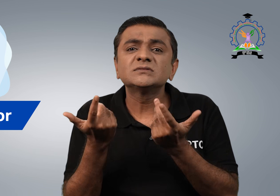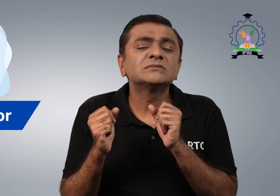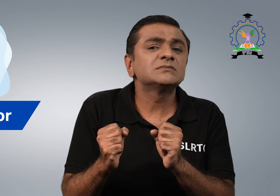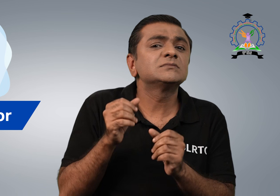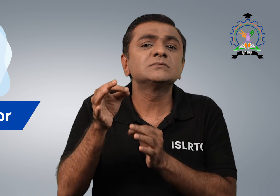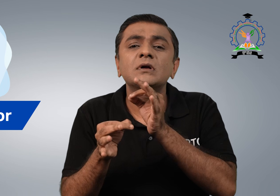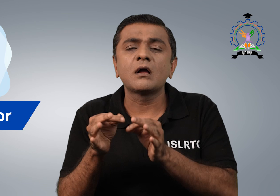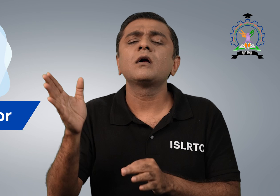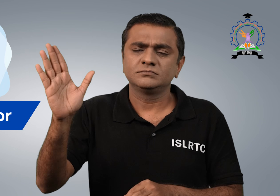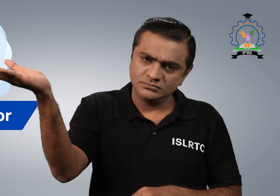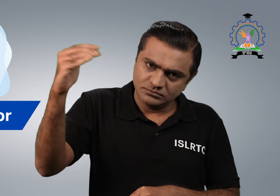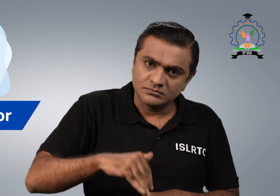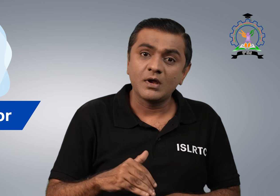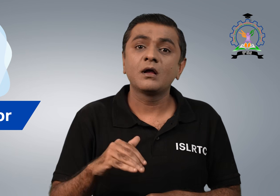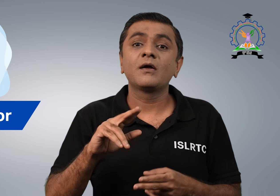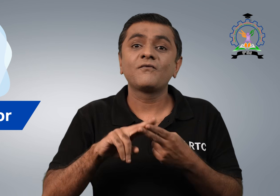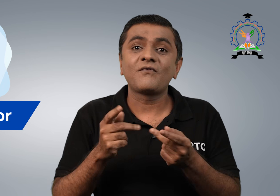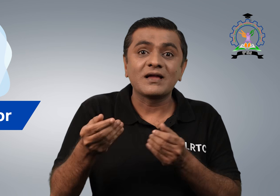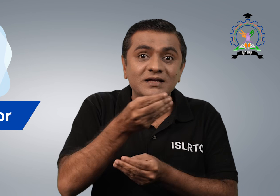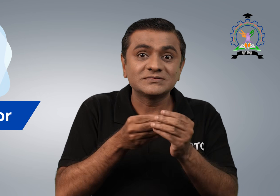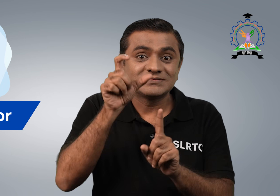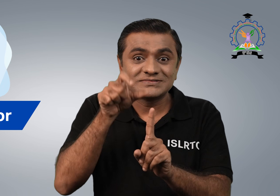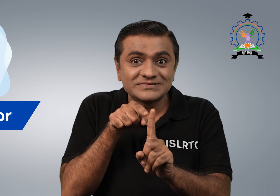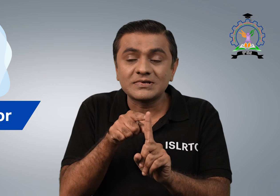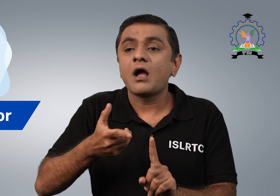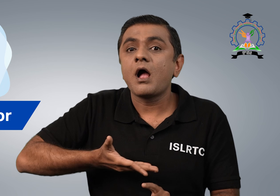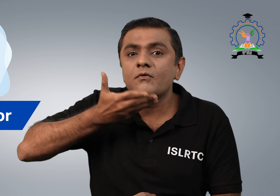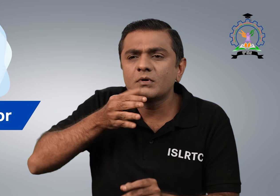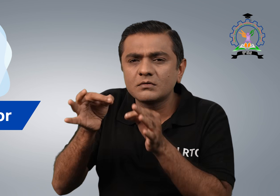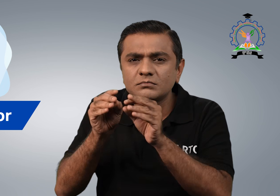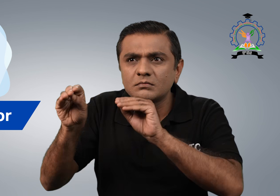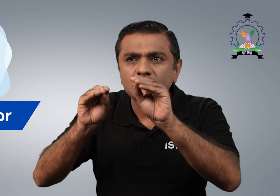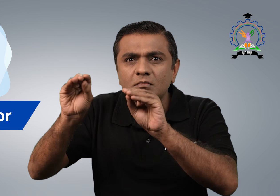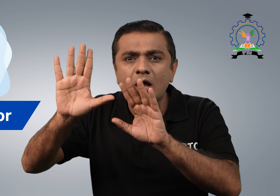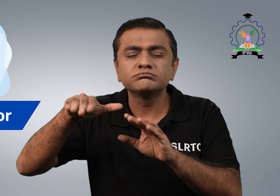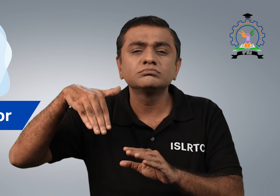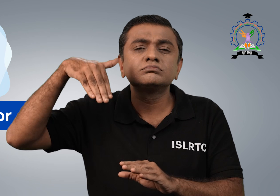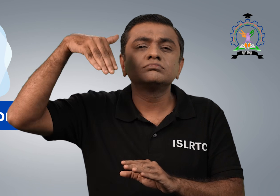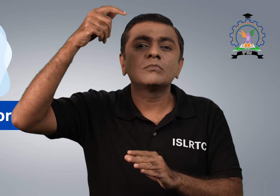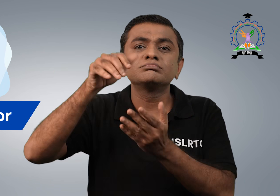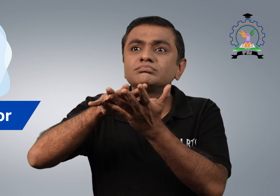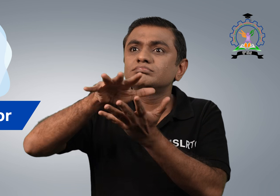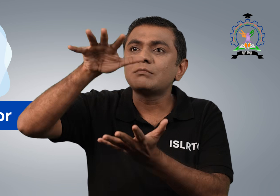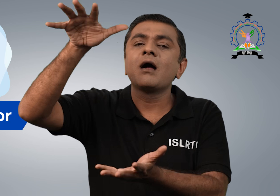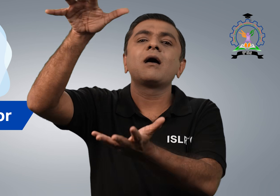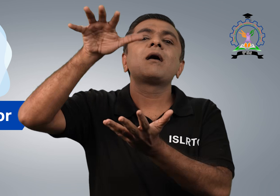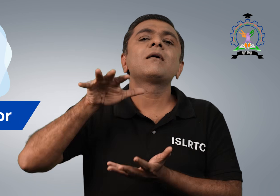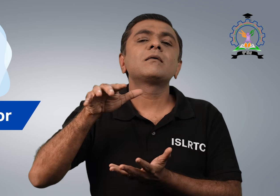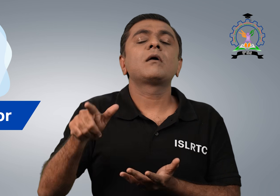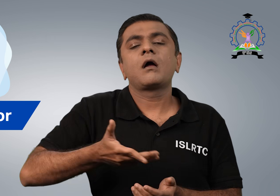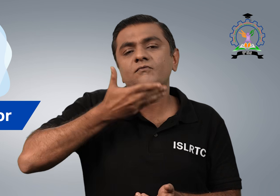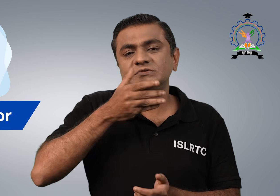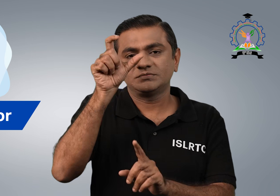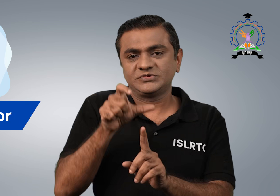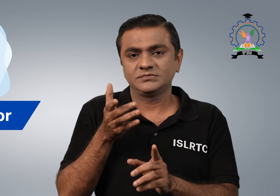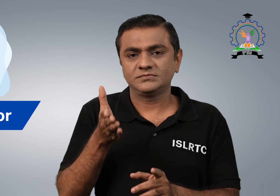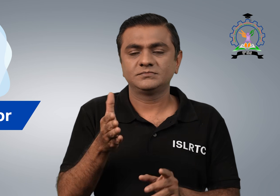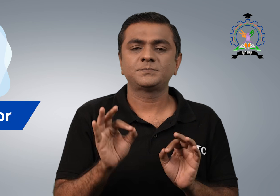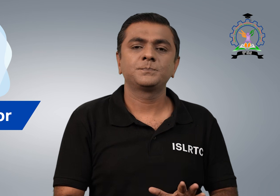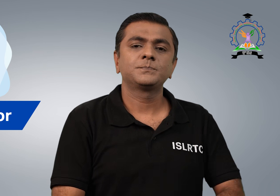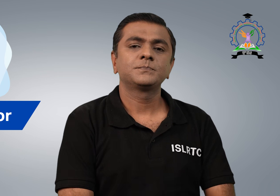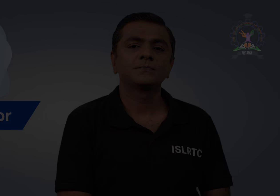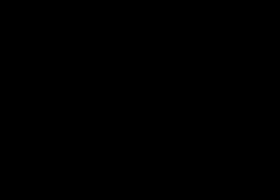a financial advisor would guide them on the right investments for future profits.